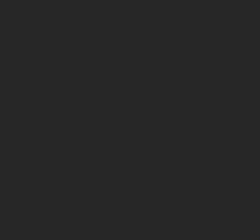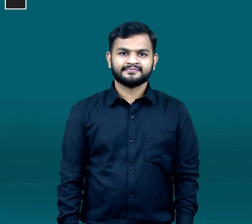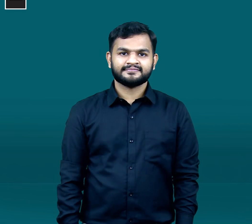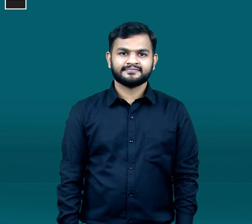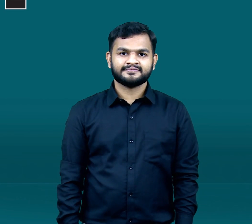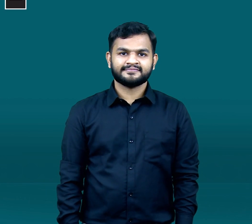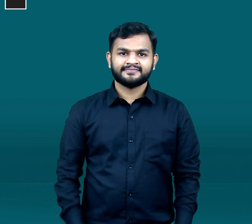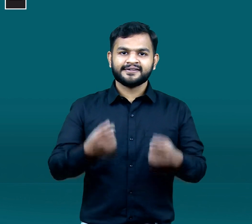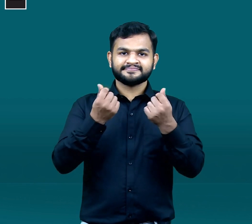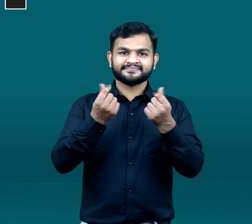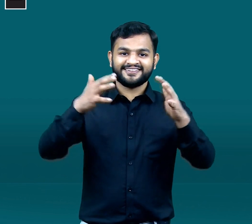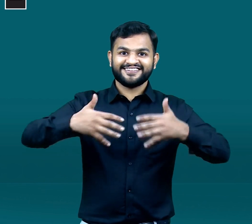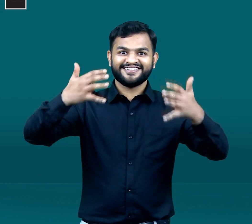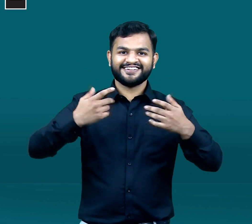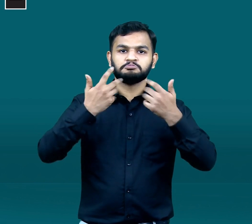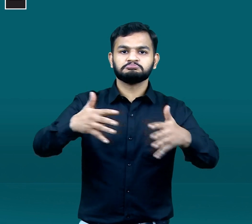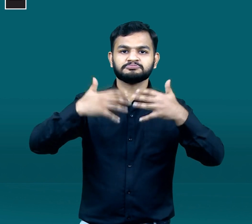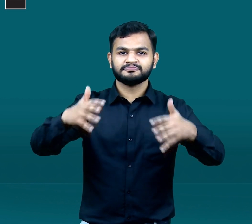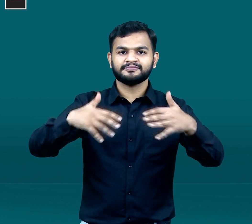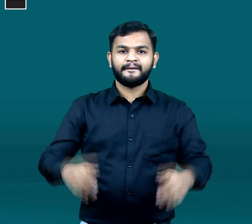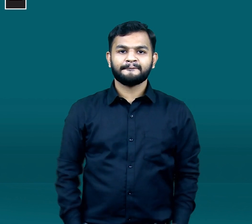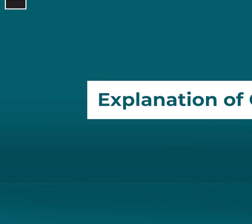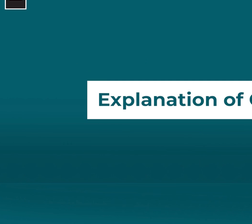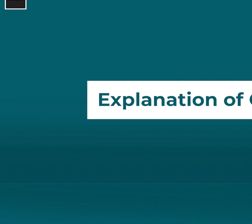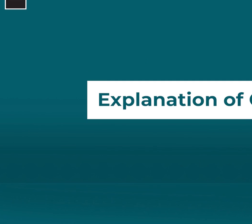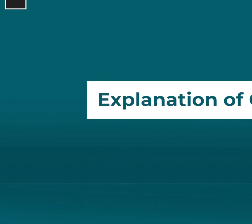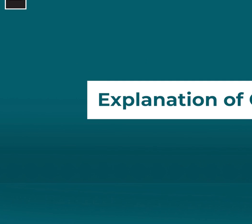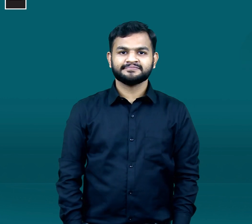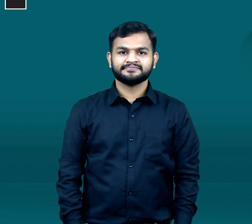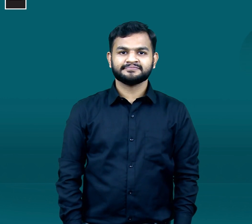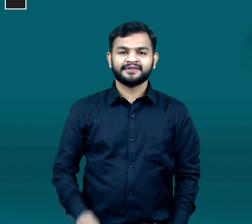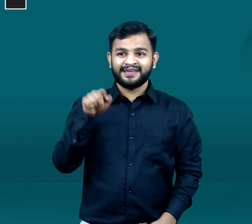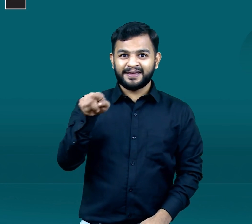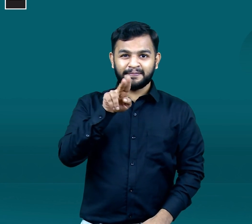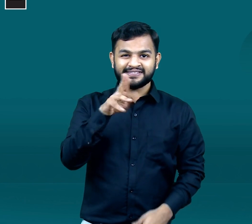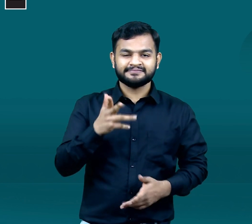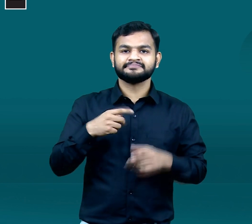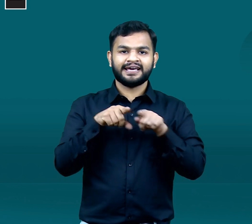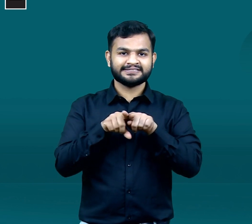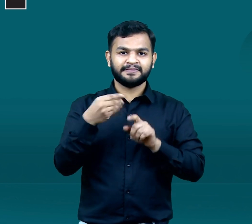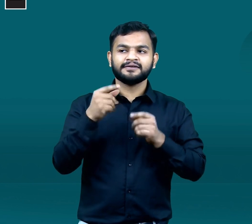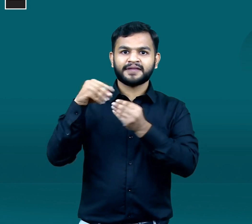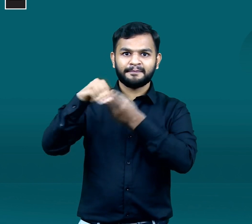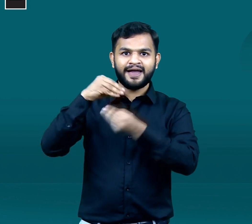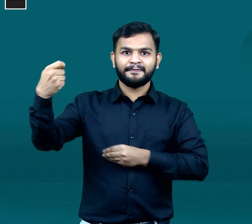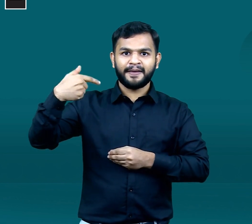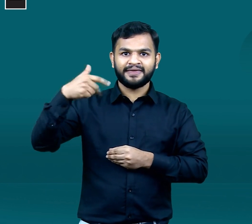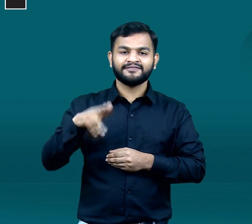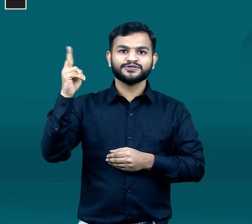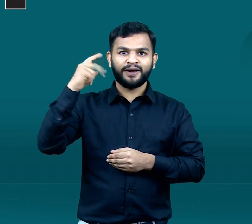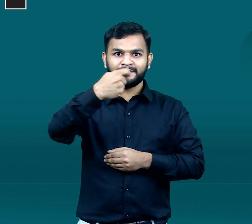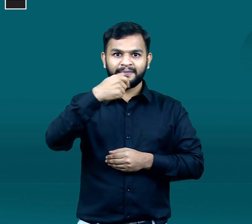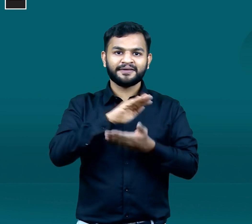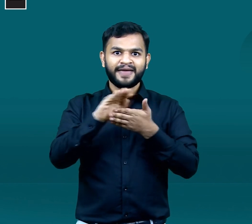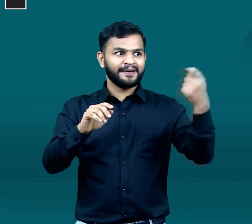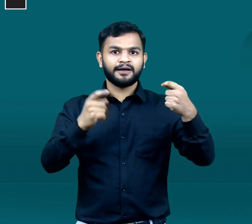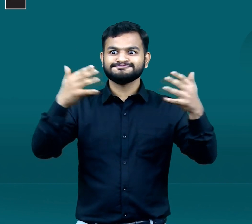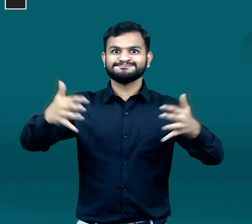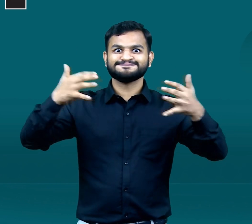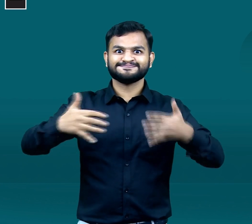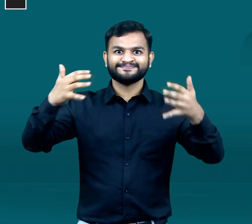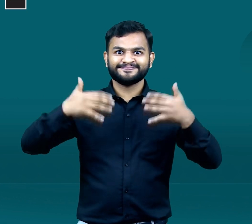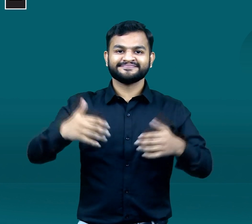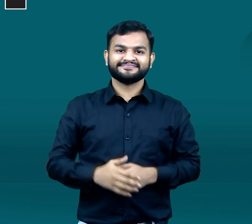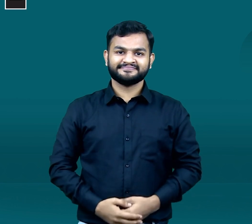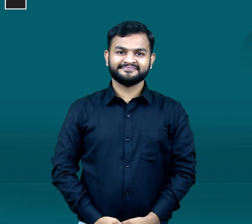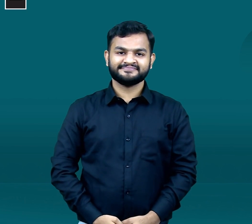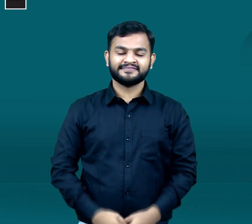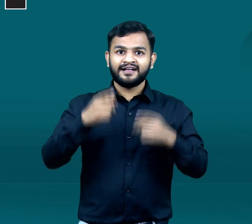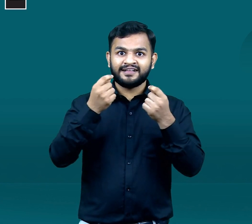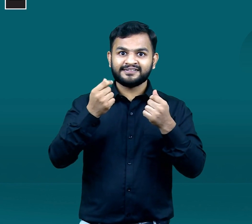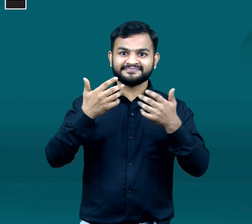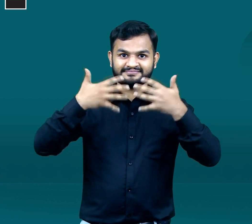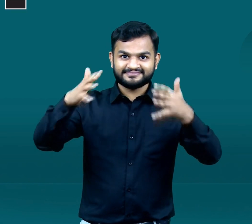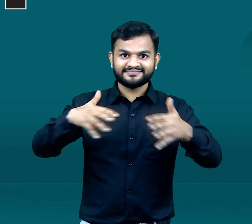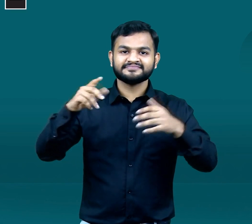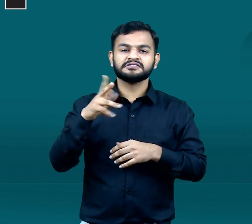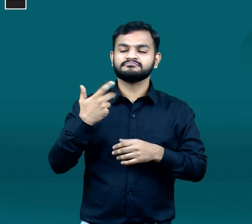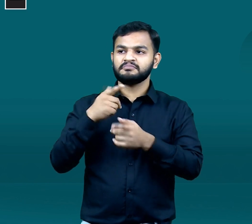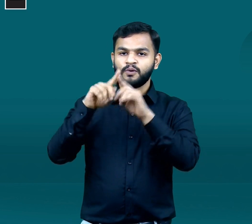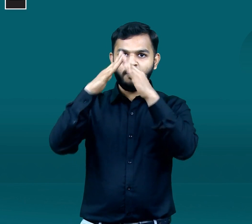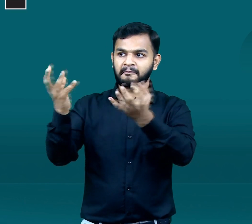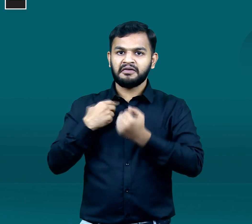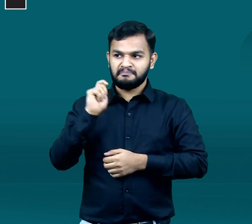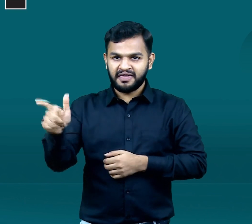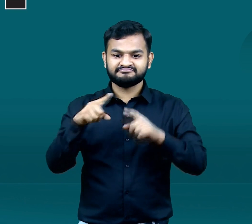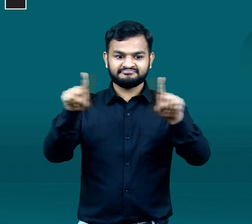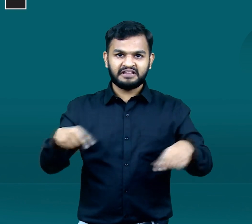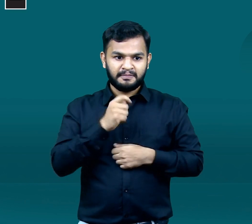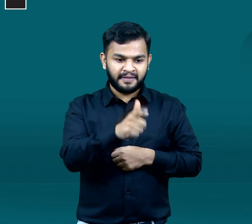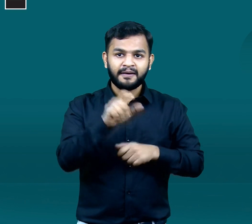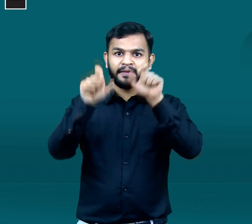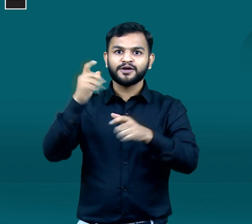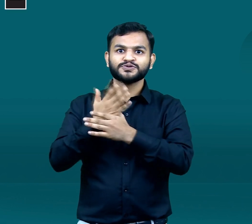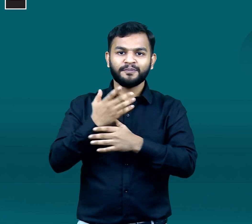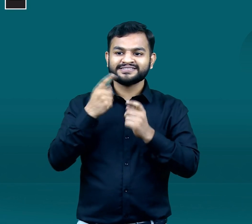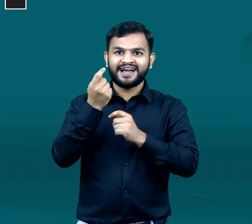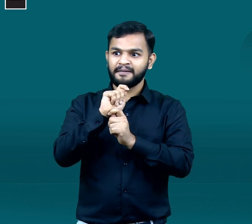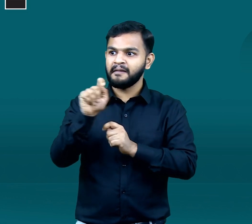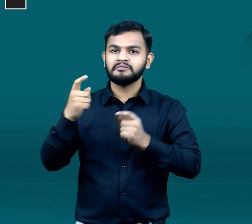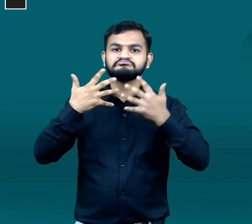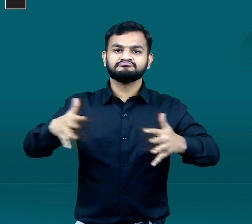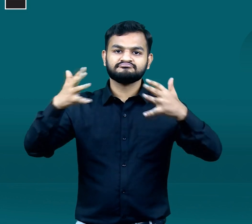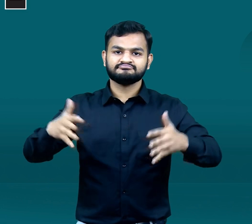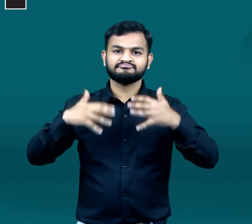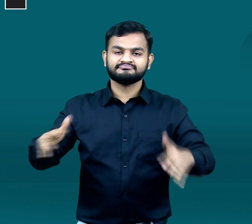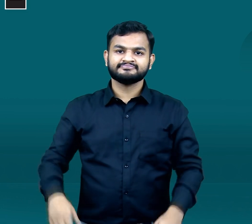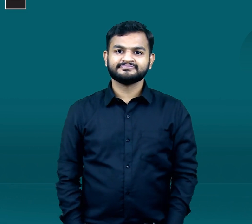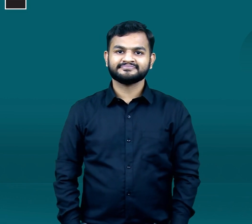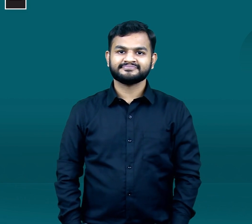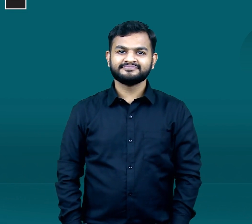Cash Flow